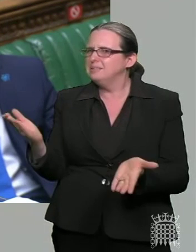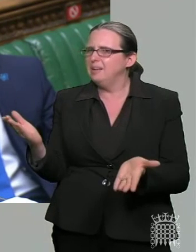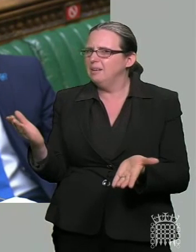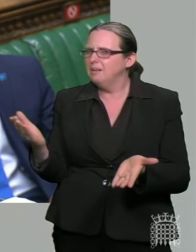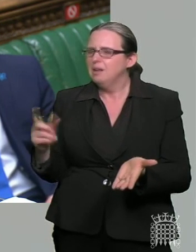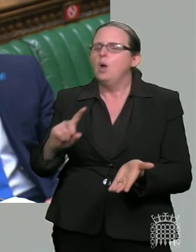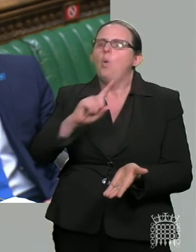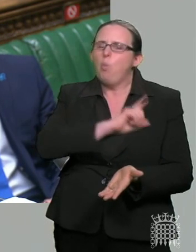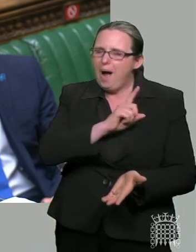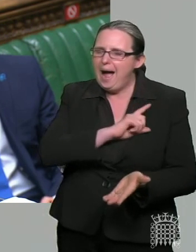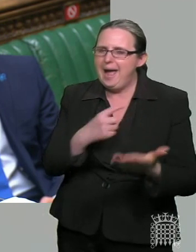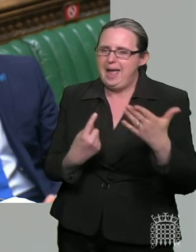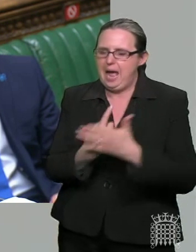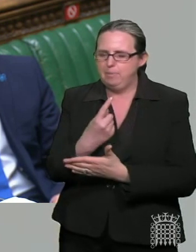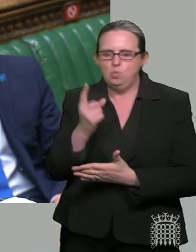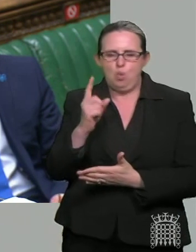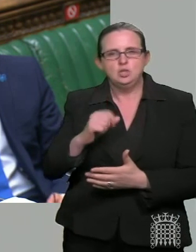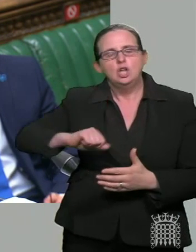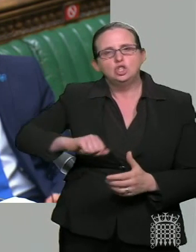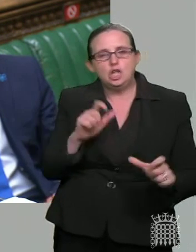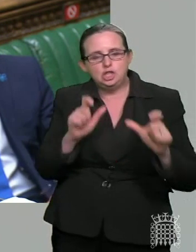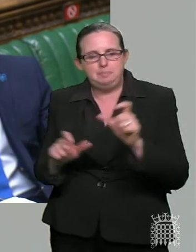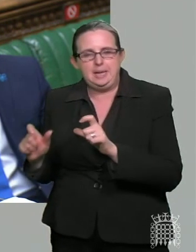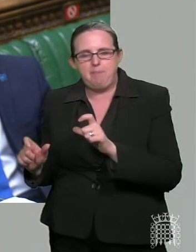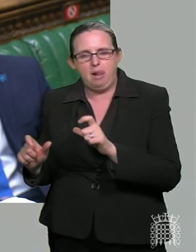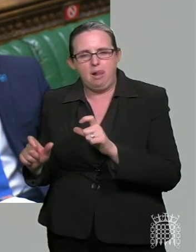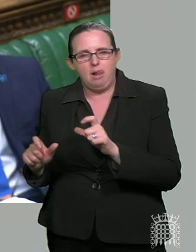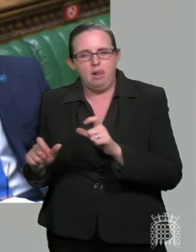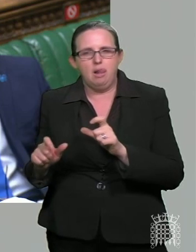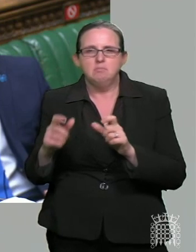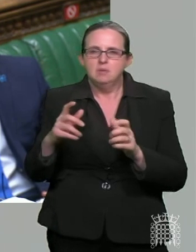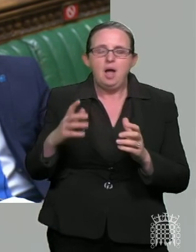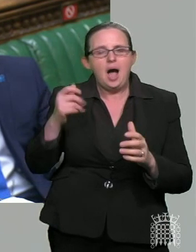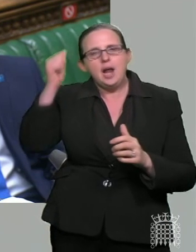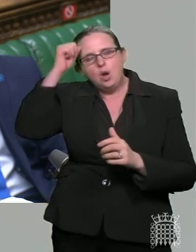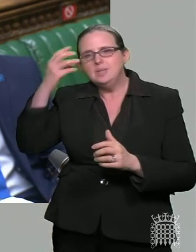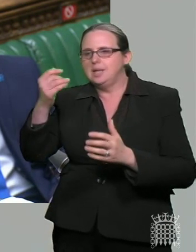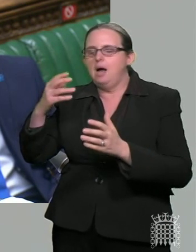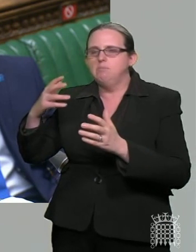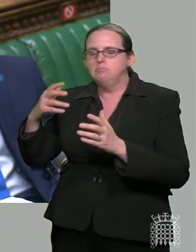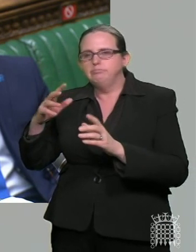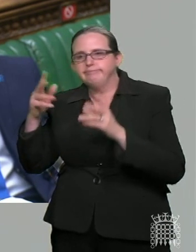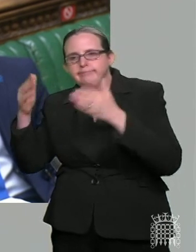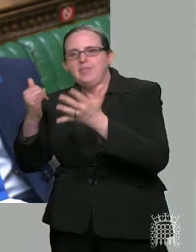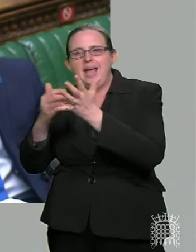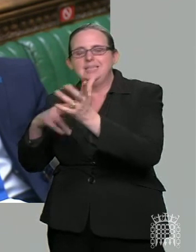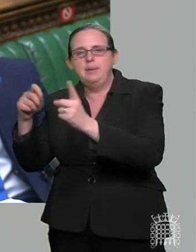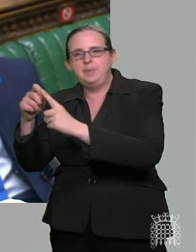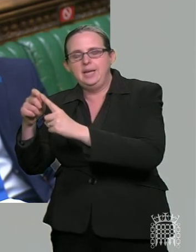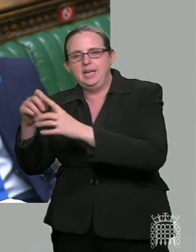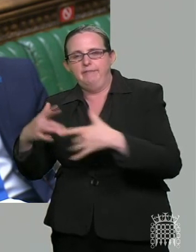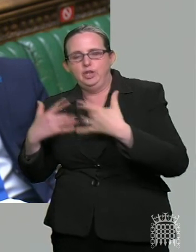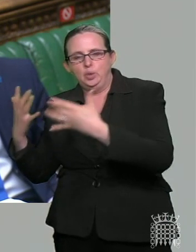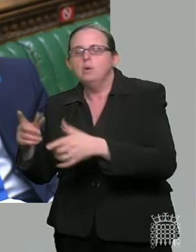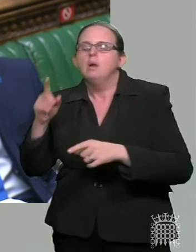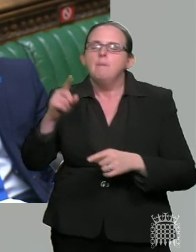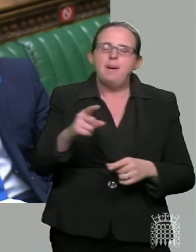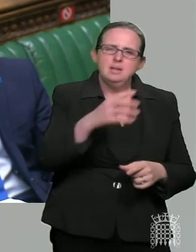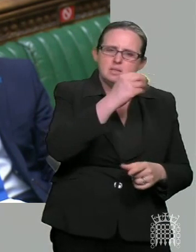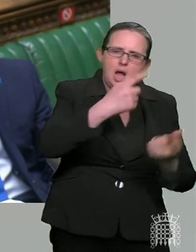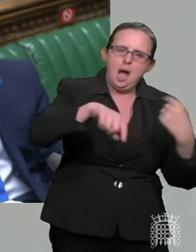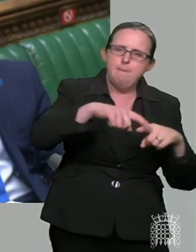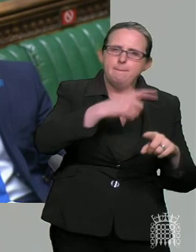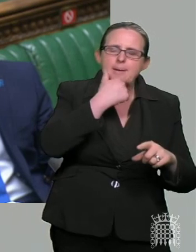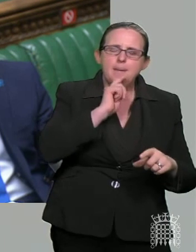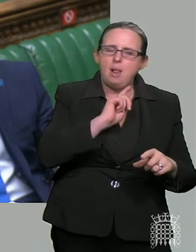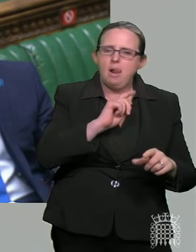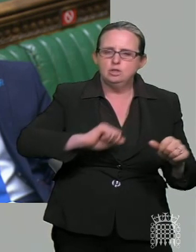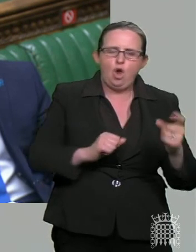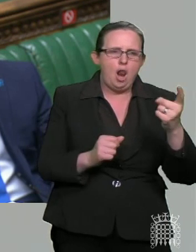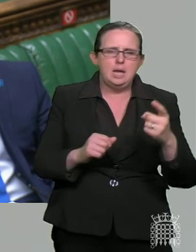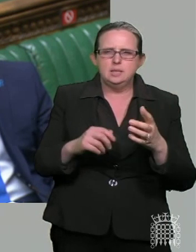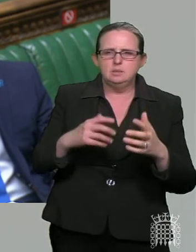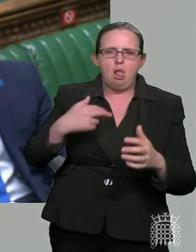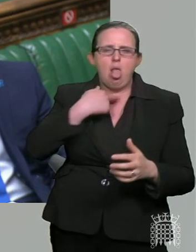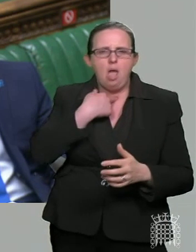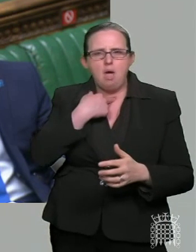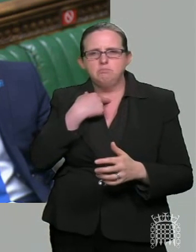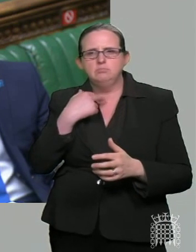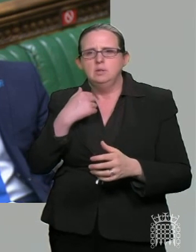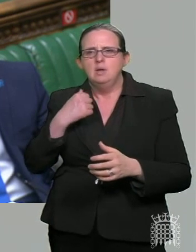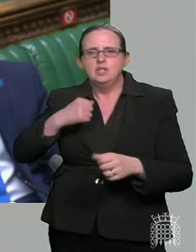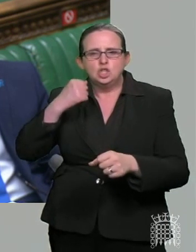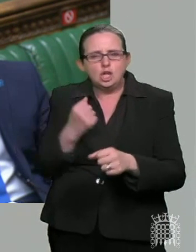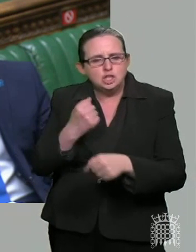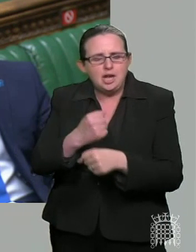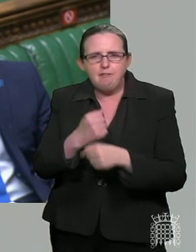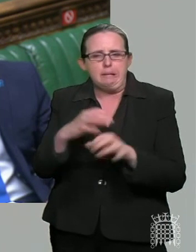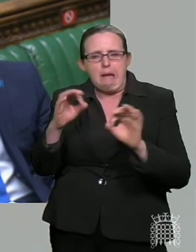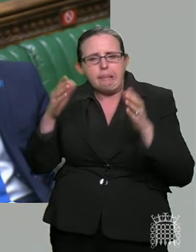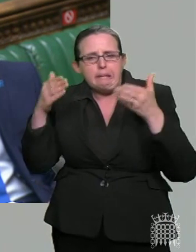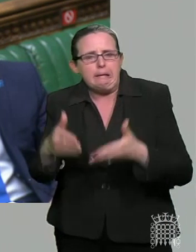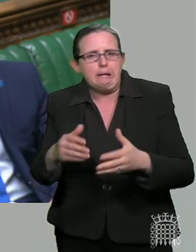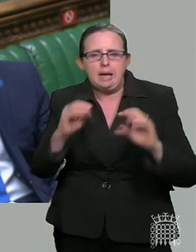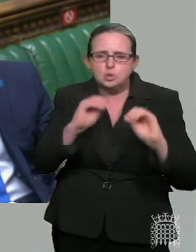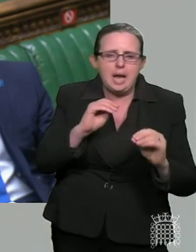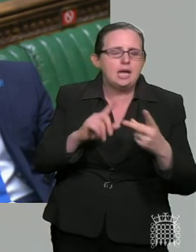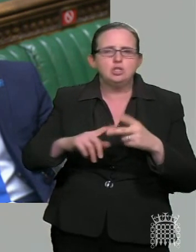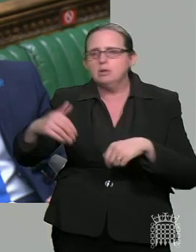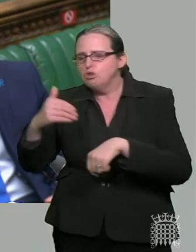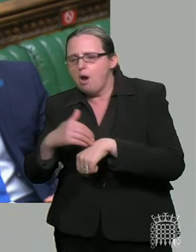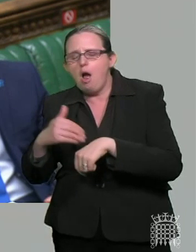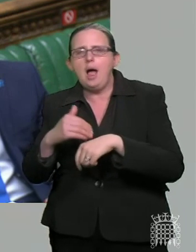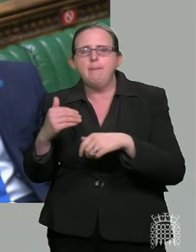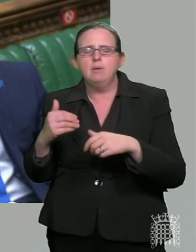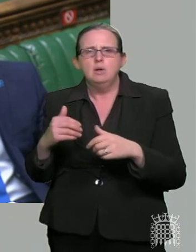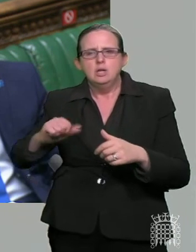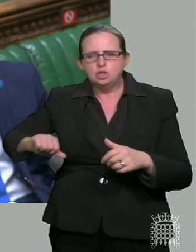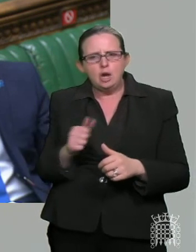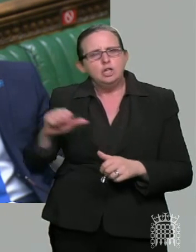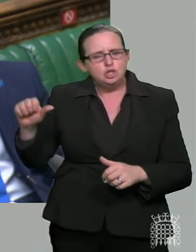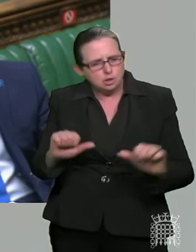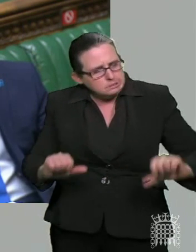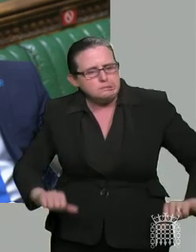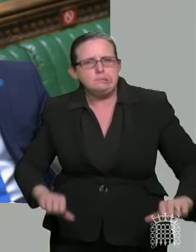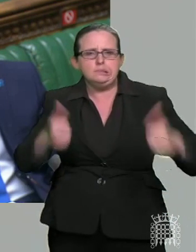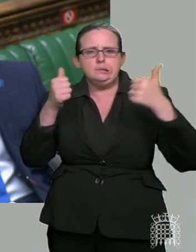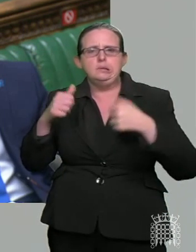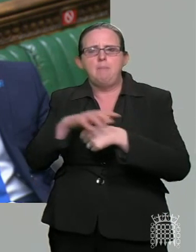I think the reason for that is that, notwithstanding the nationalist approach that he takes, the people of Scotland have been very disappointed by the record of the Scottish Government in fighting crime, improving education and making Scotland a great place to live and to invest.